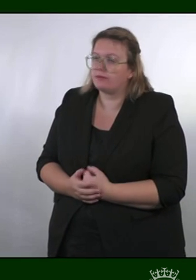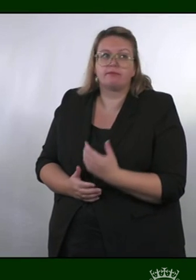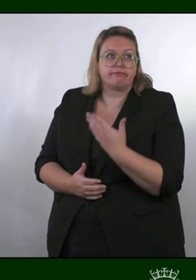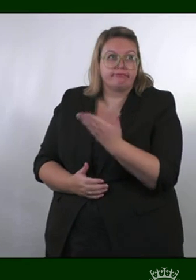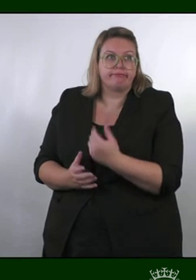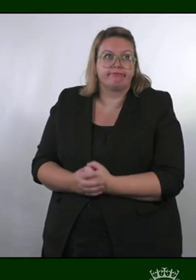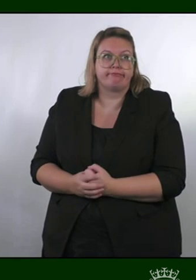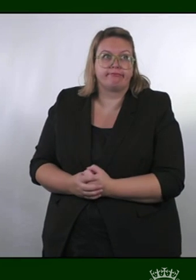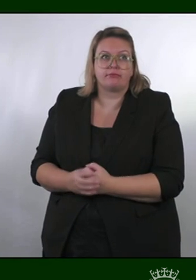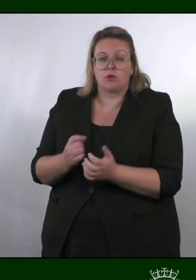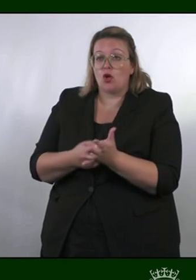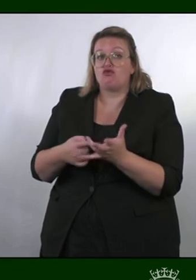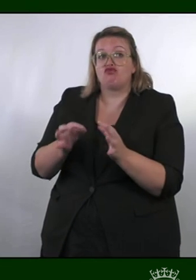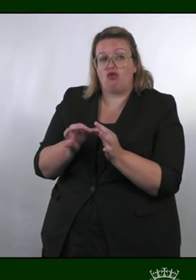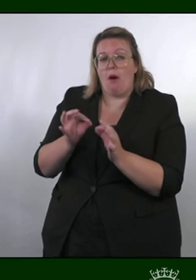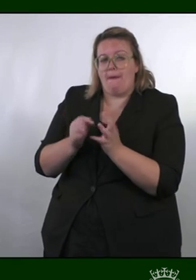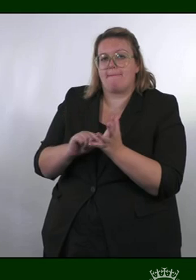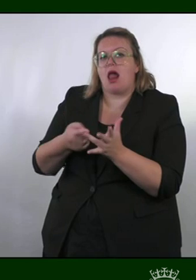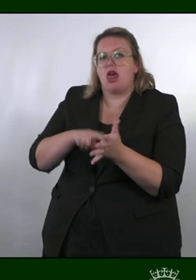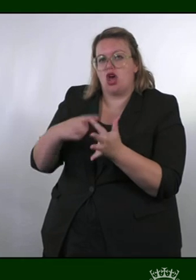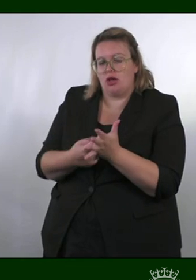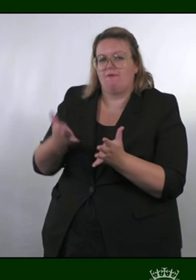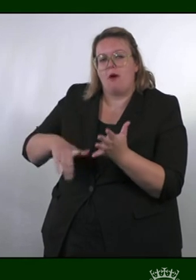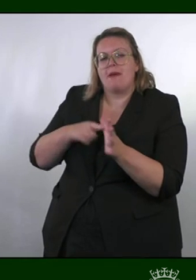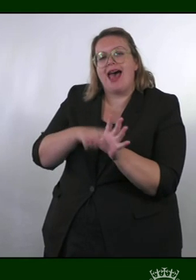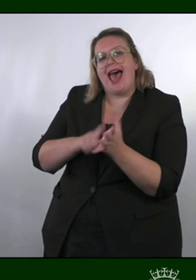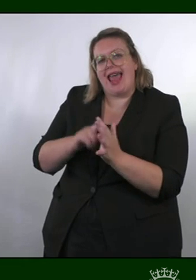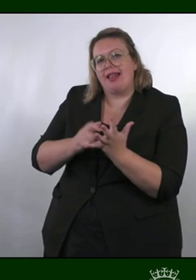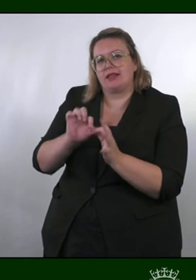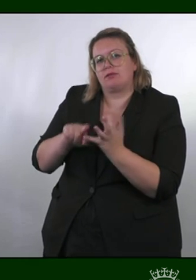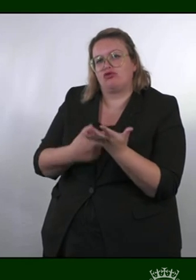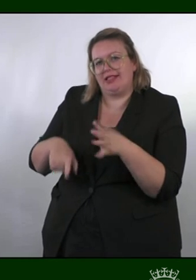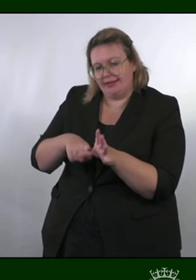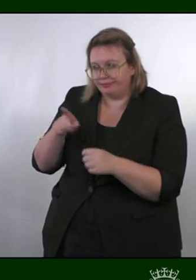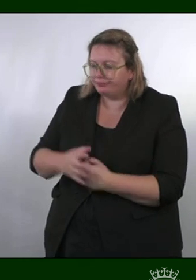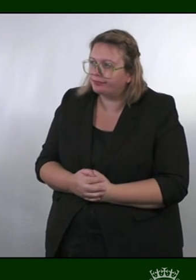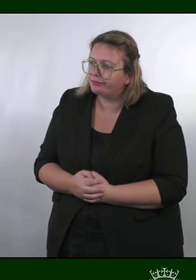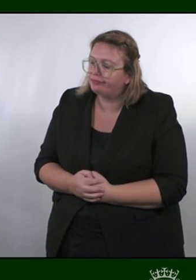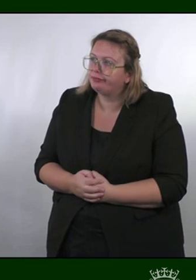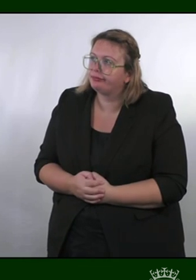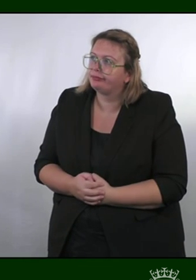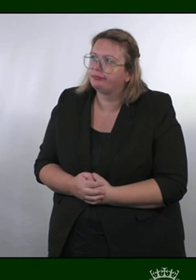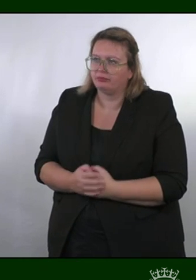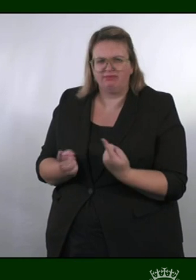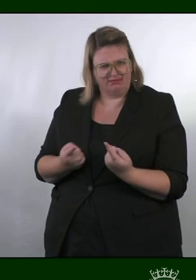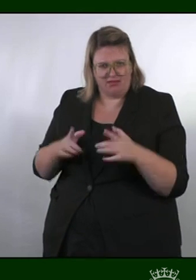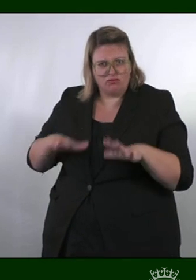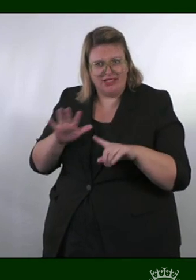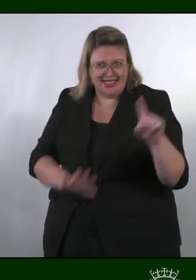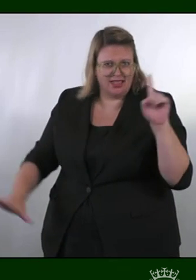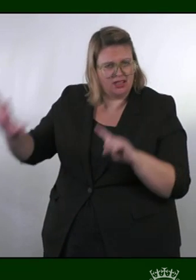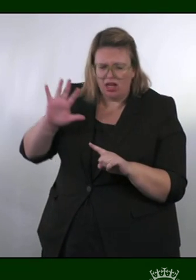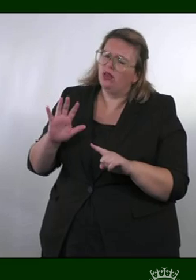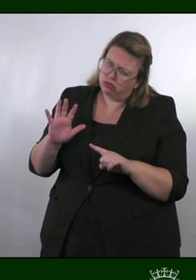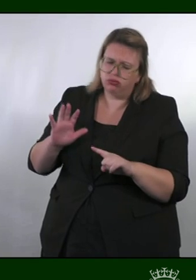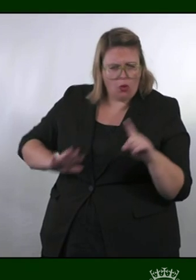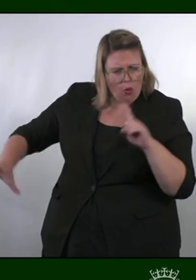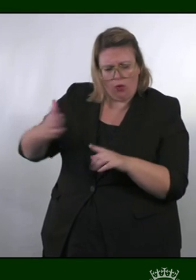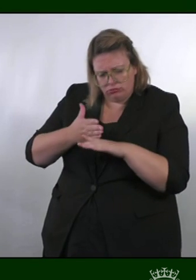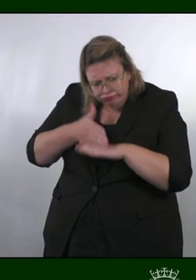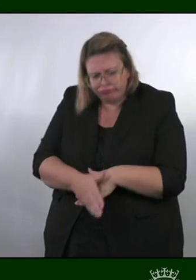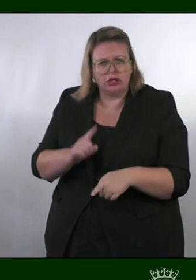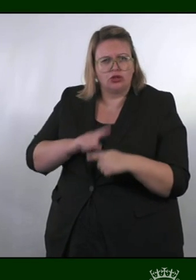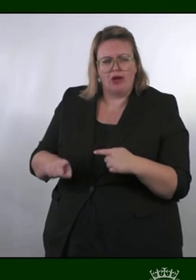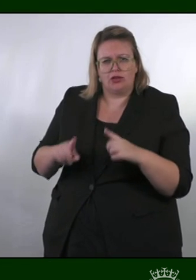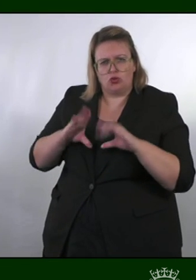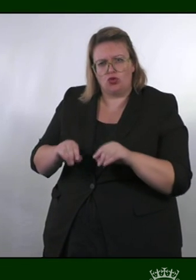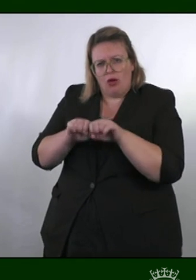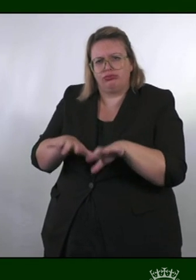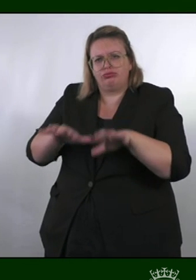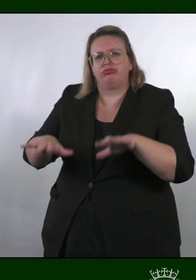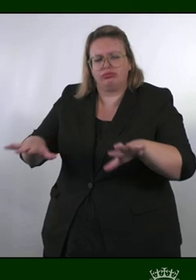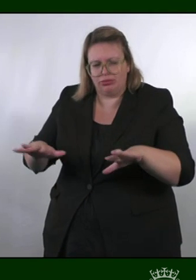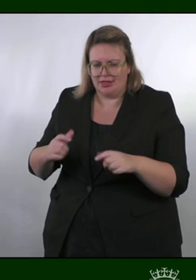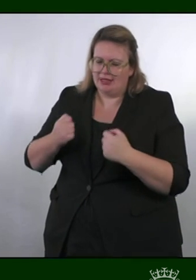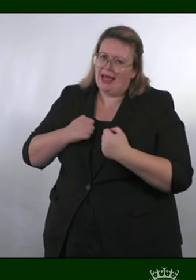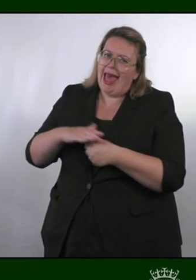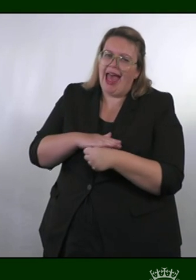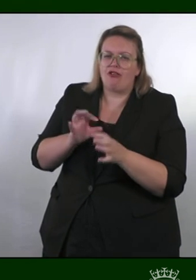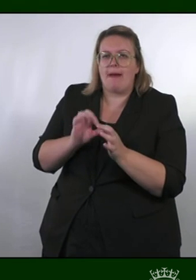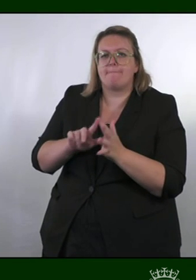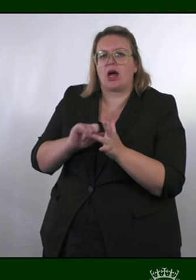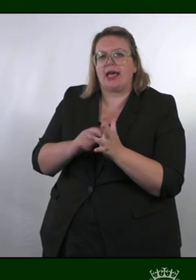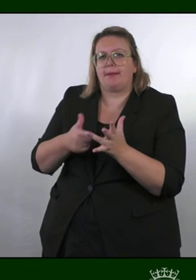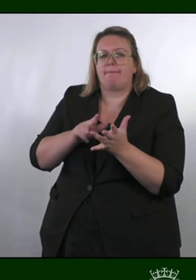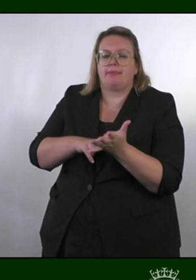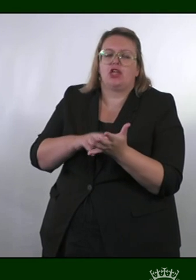People the length and breadth of the country have made many sacrifices over the last few months to try to suppress covid-19, but infection rates are increasing fast and Buckinghamshire may soon find itself in tier 2.